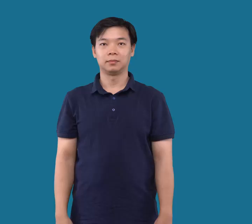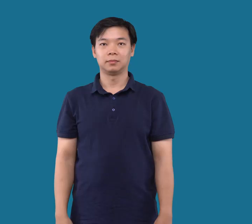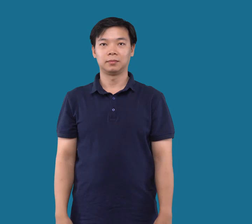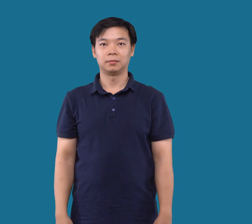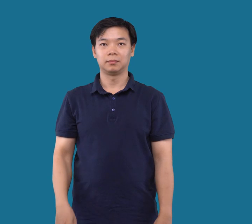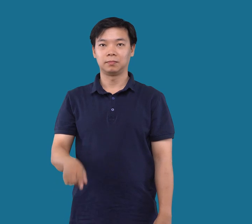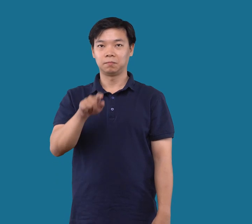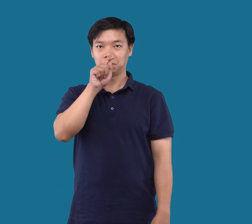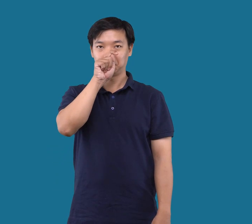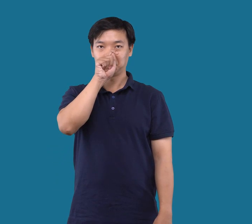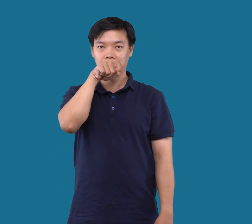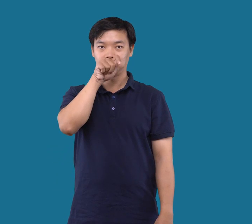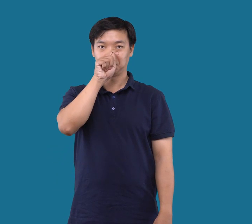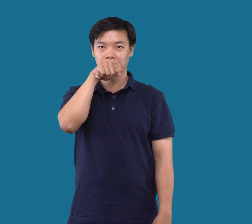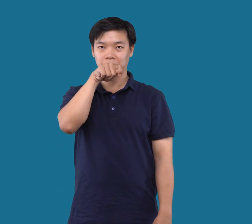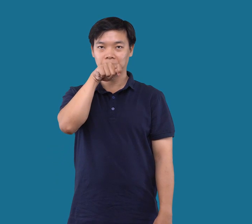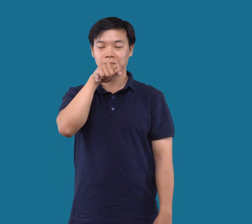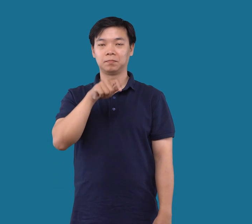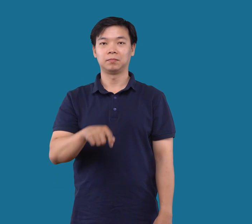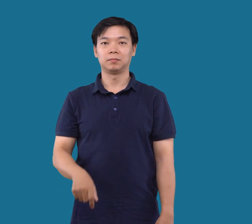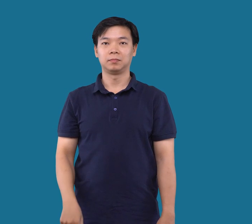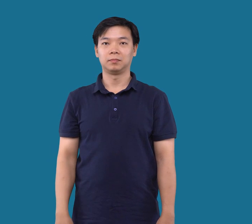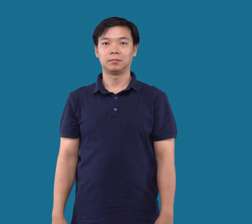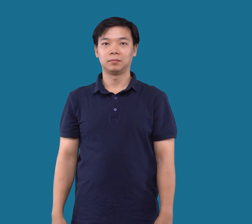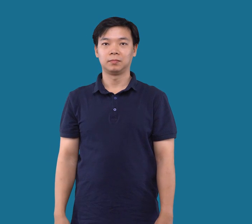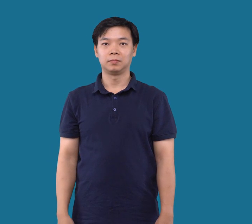con vẹt